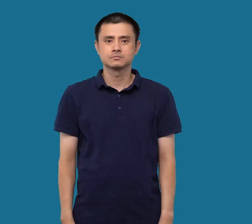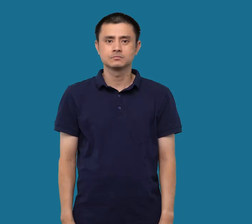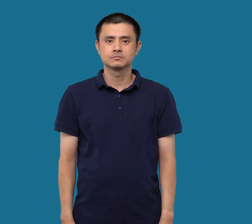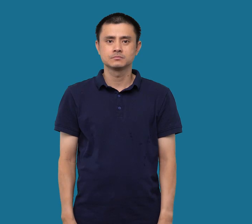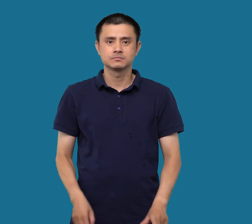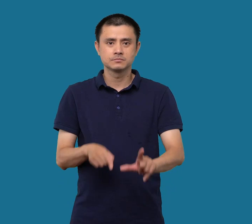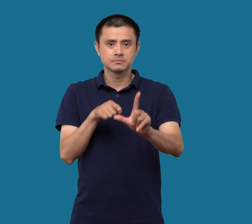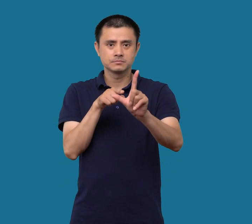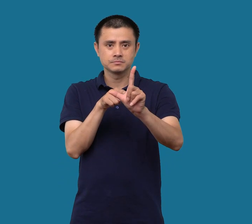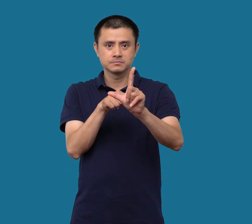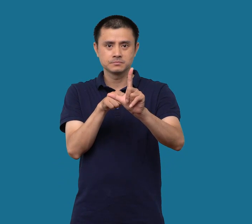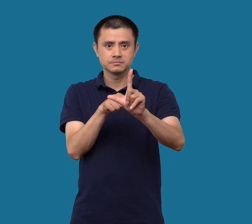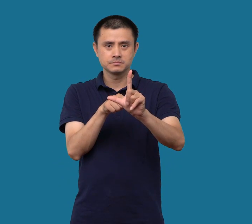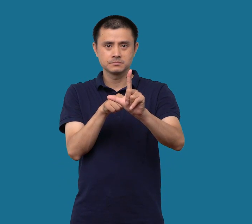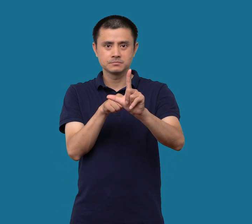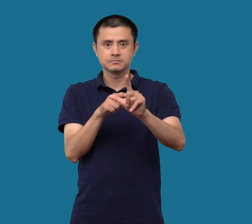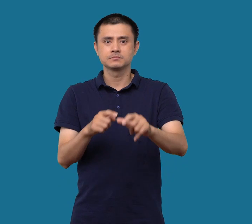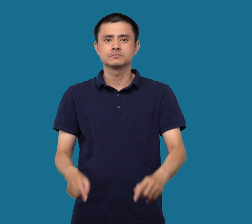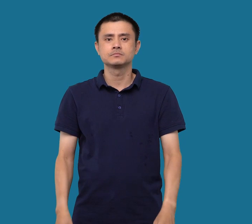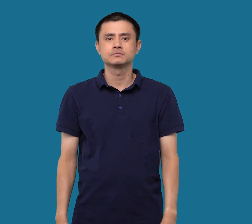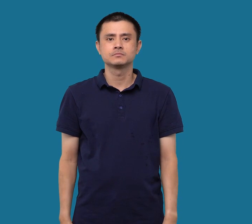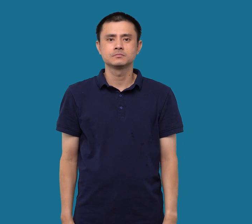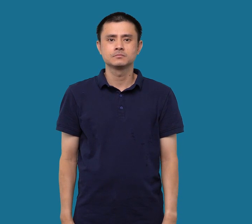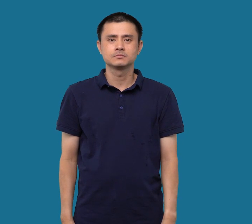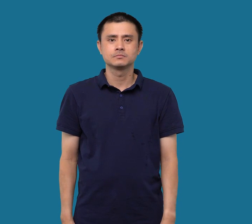góc vuông